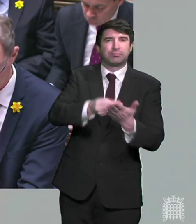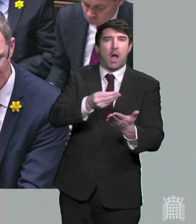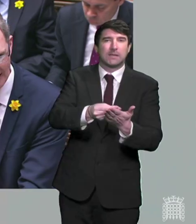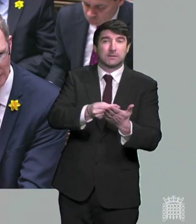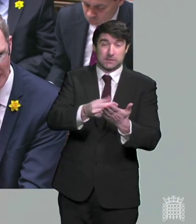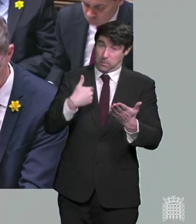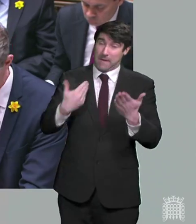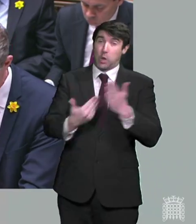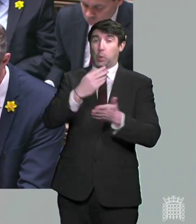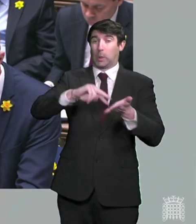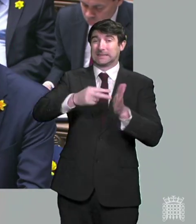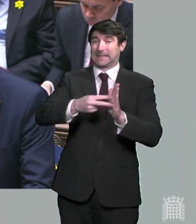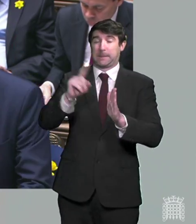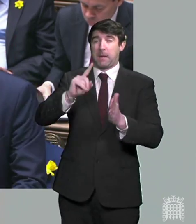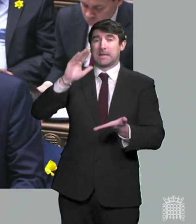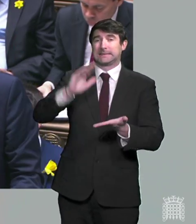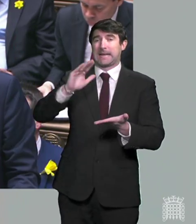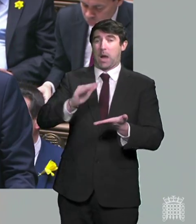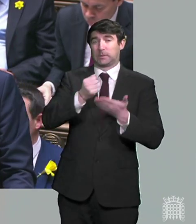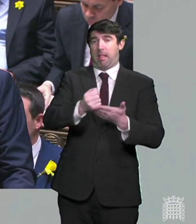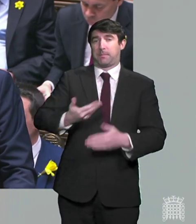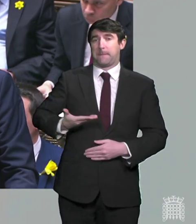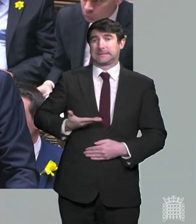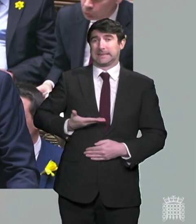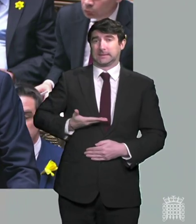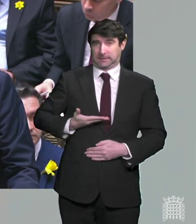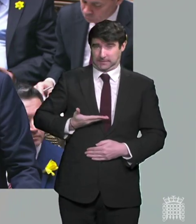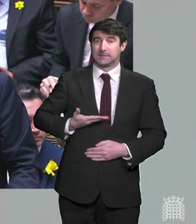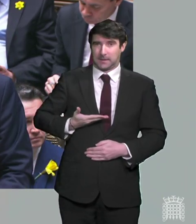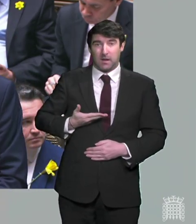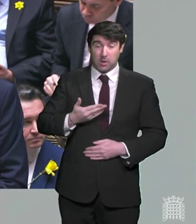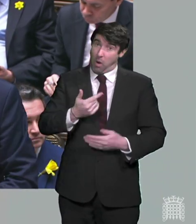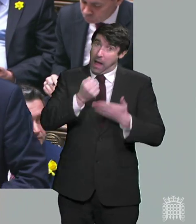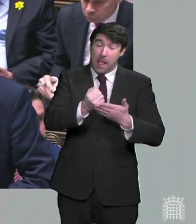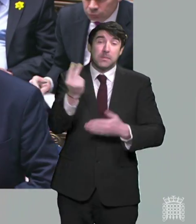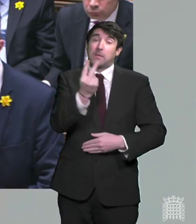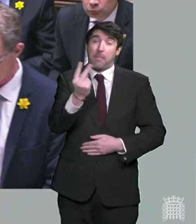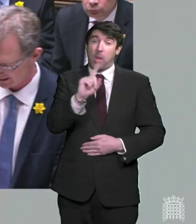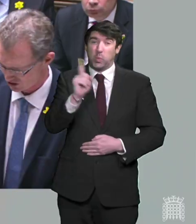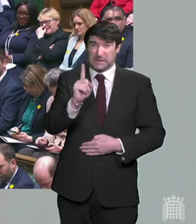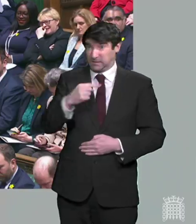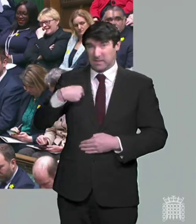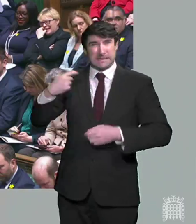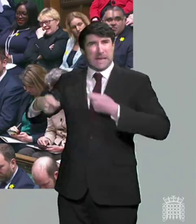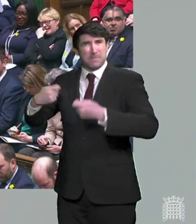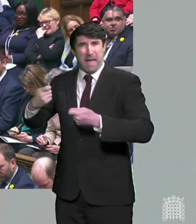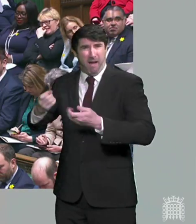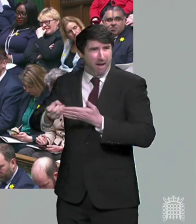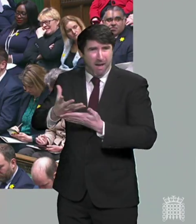new energy bills discount scheme will provide a discount on high energy costs to give businesses certainty while limiting taxpayers’ exposure to volatile energy markets.